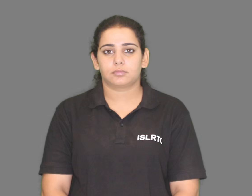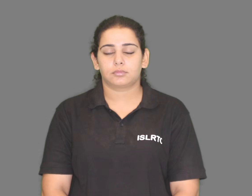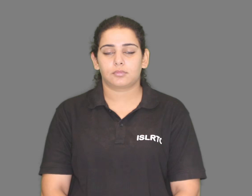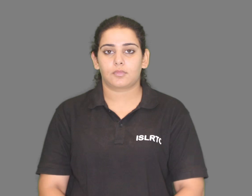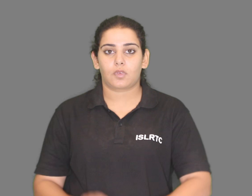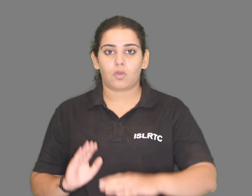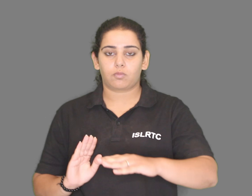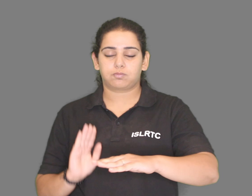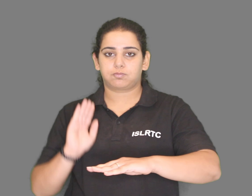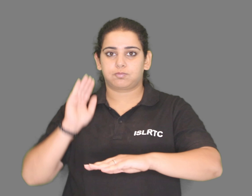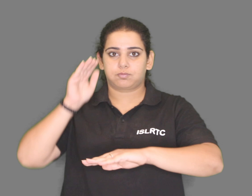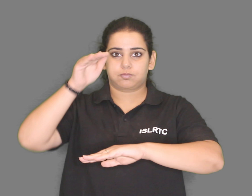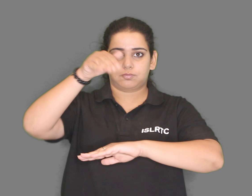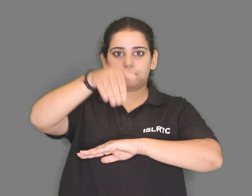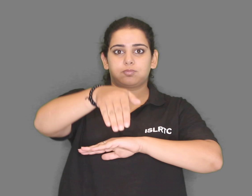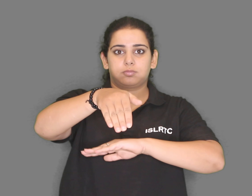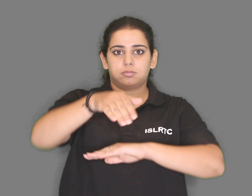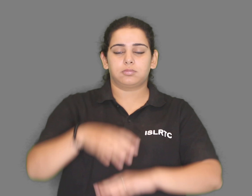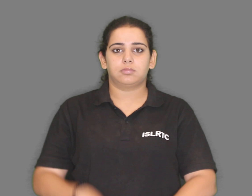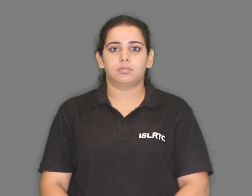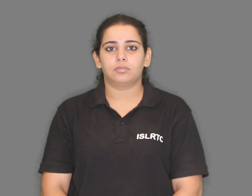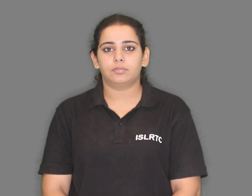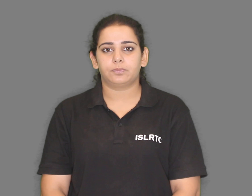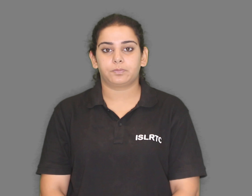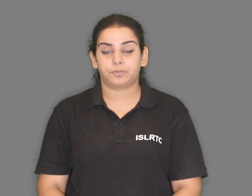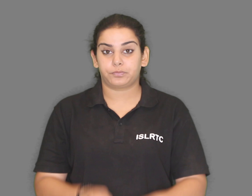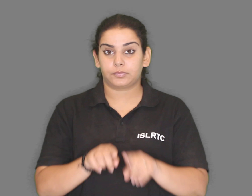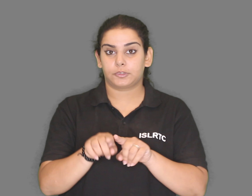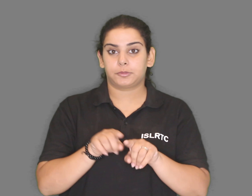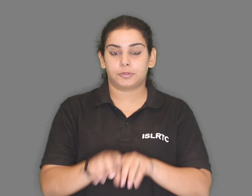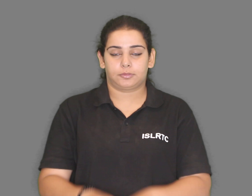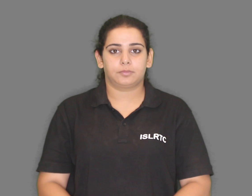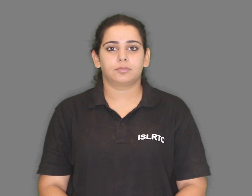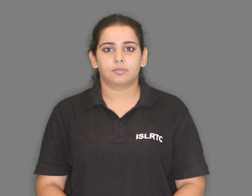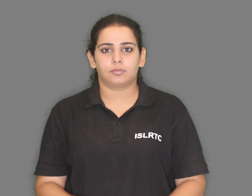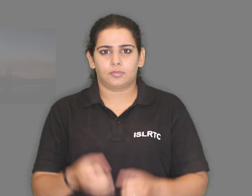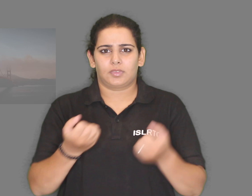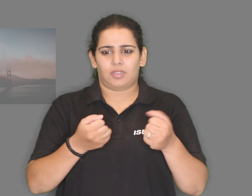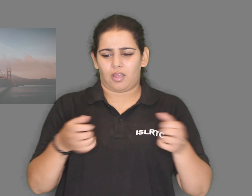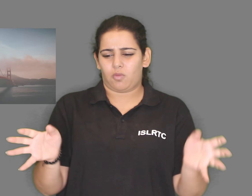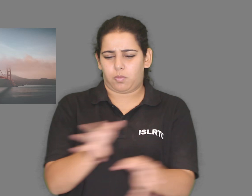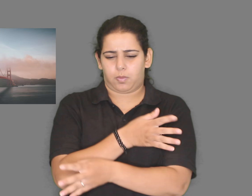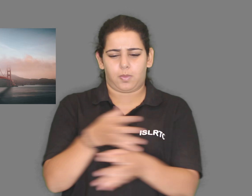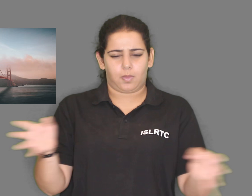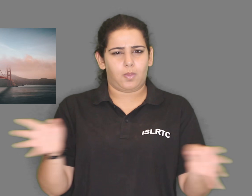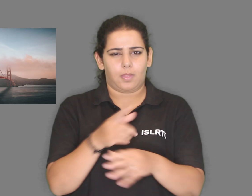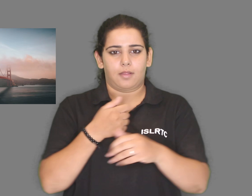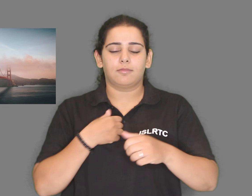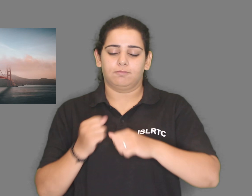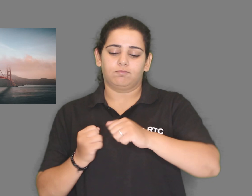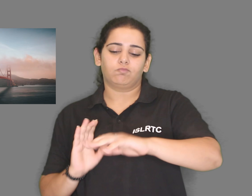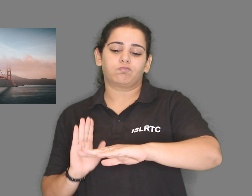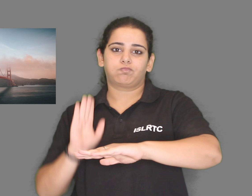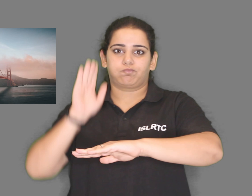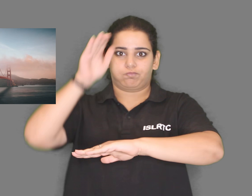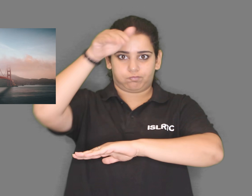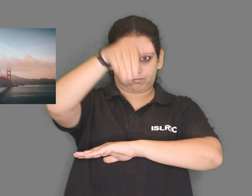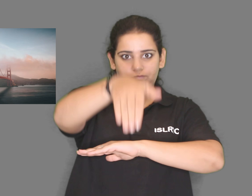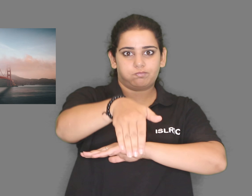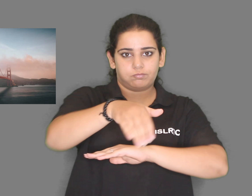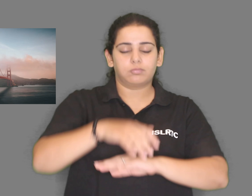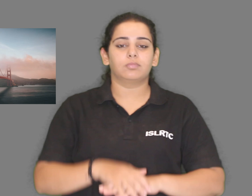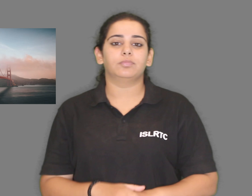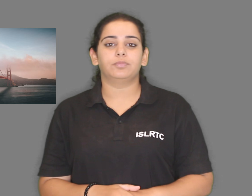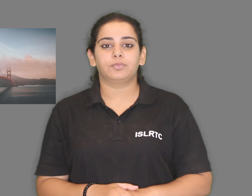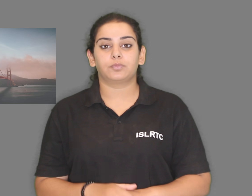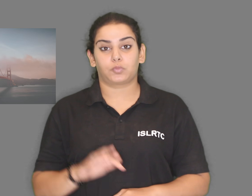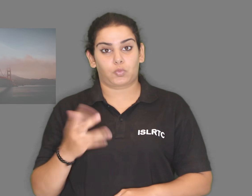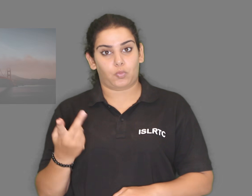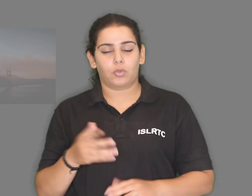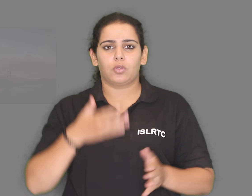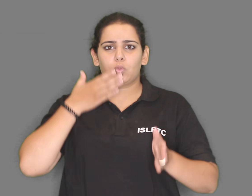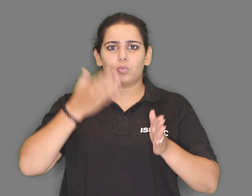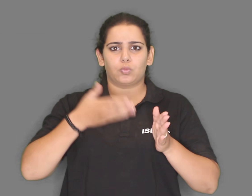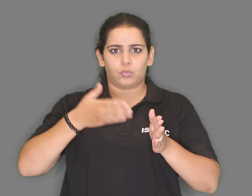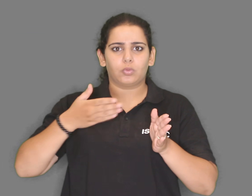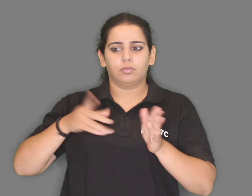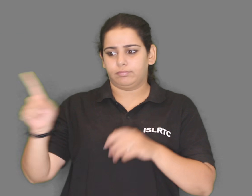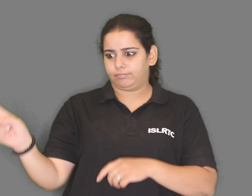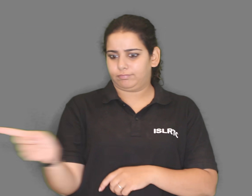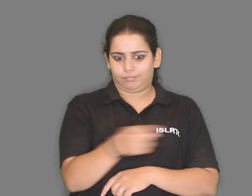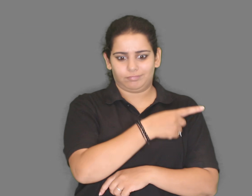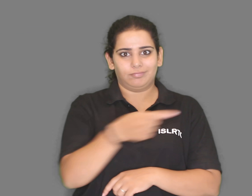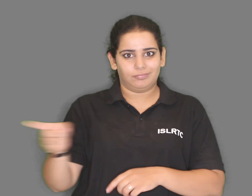Bridge A structure carrying a road, path, railway, etc. across a river, road, or other obstacle